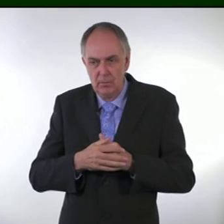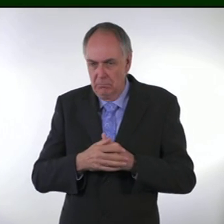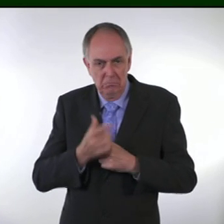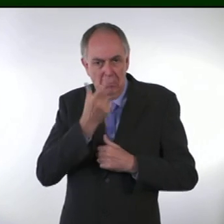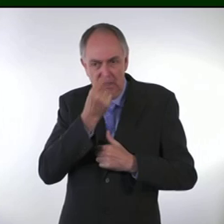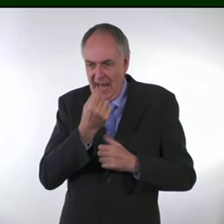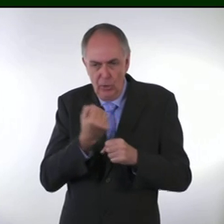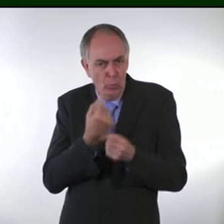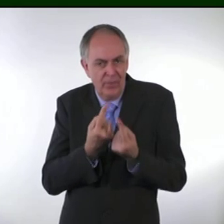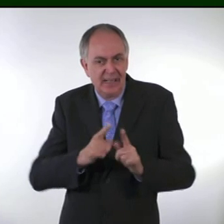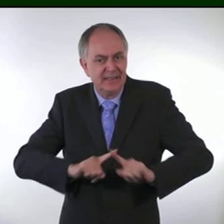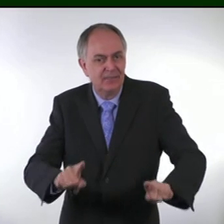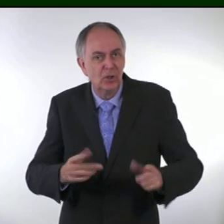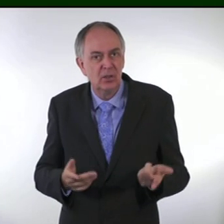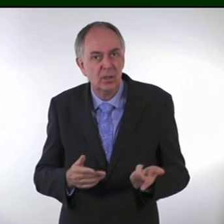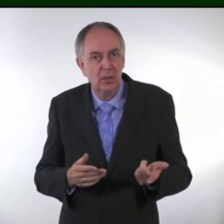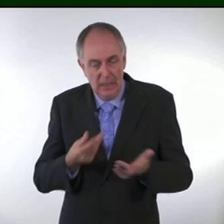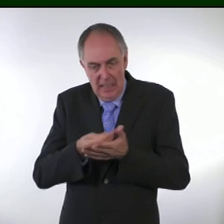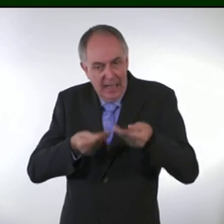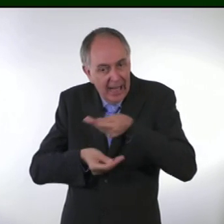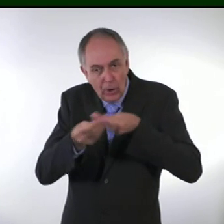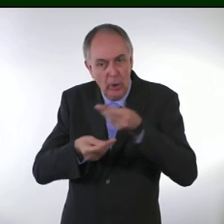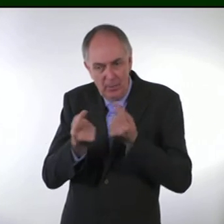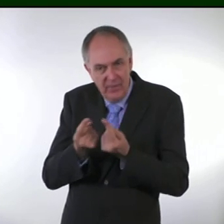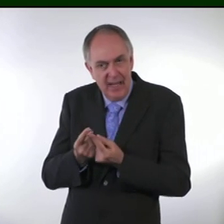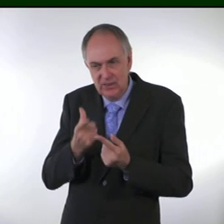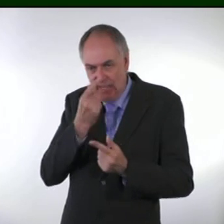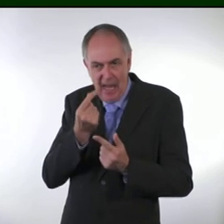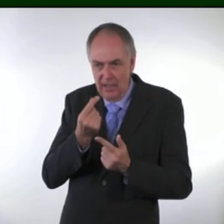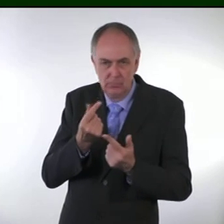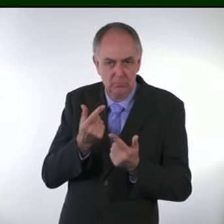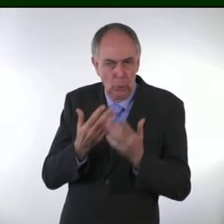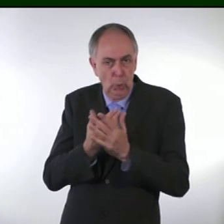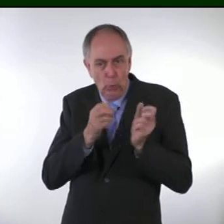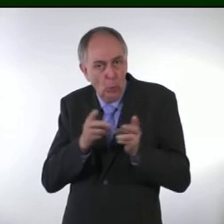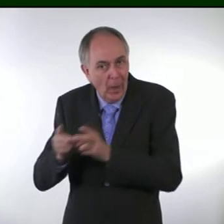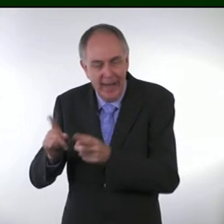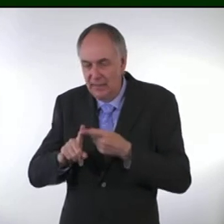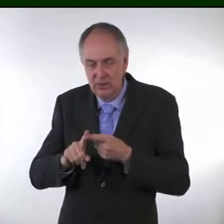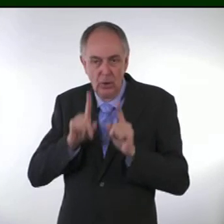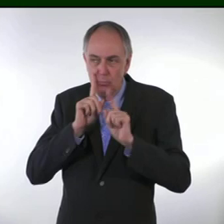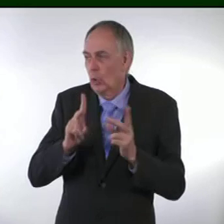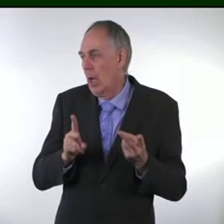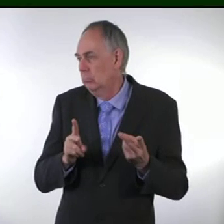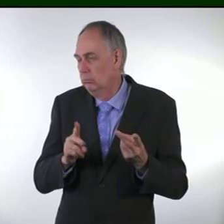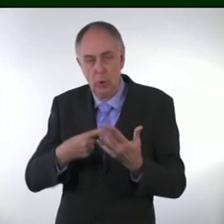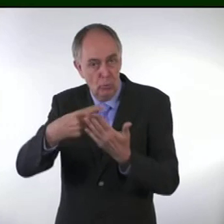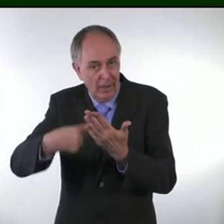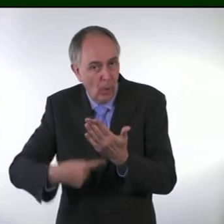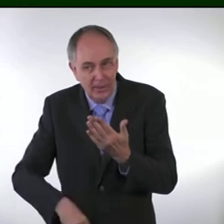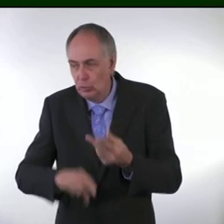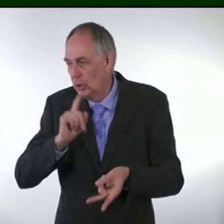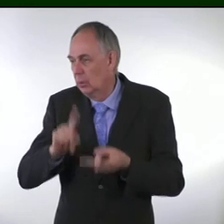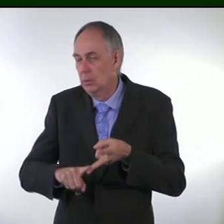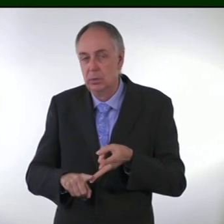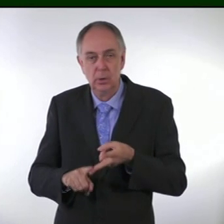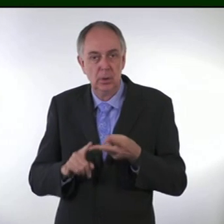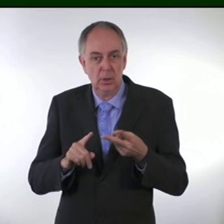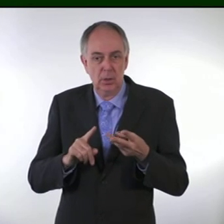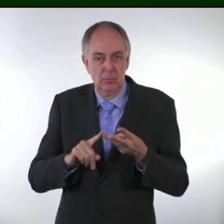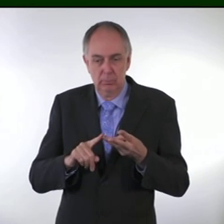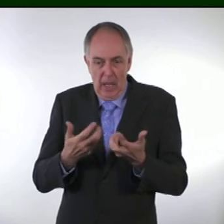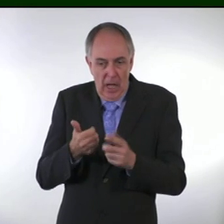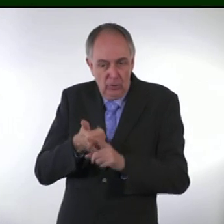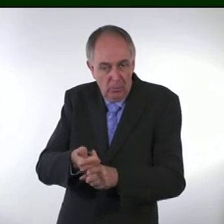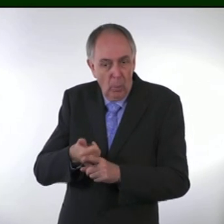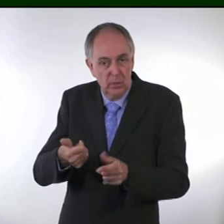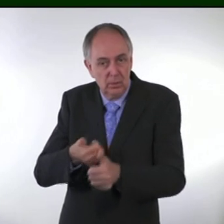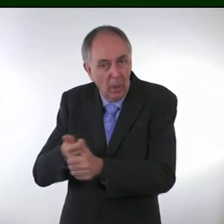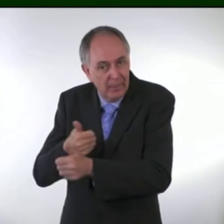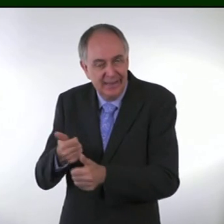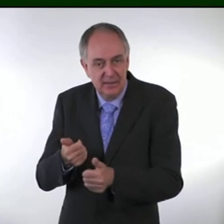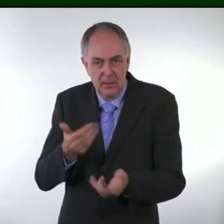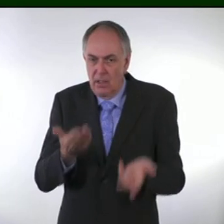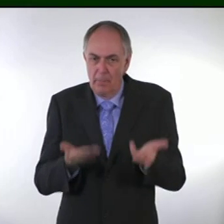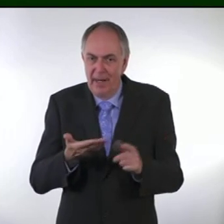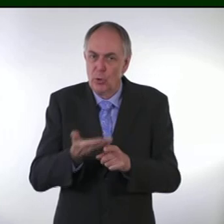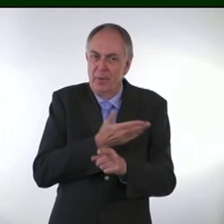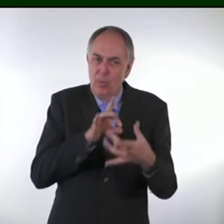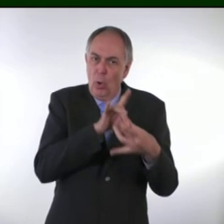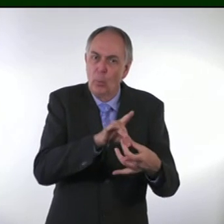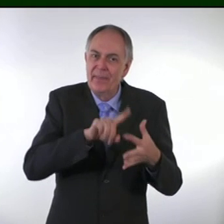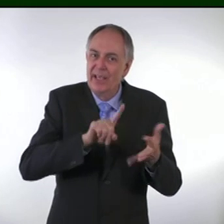We will be able to respond to our economic needs in a creative and constructive way, looking at regulation and looking at ways in which we support industries in a way that we have not been able to do before.